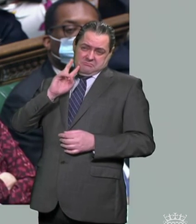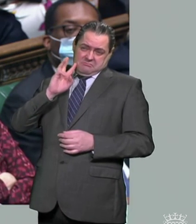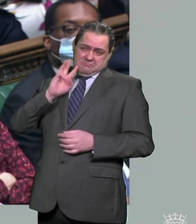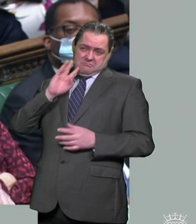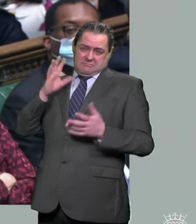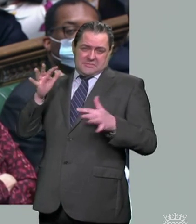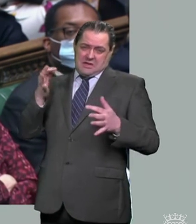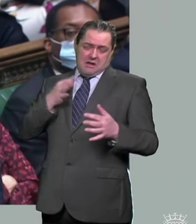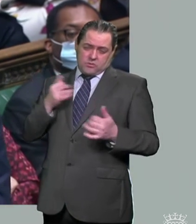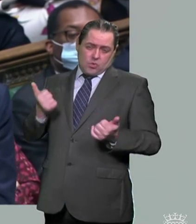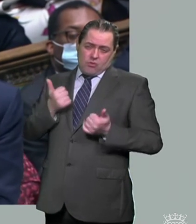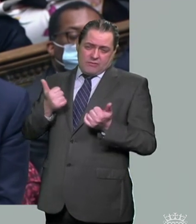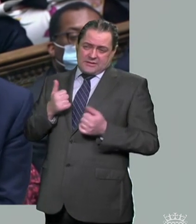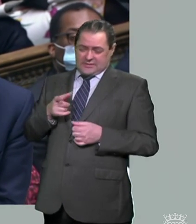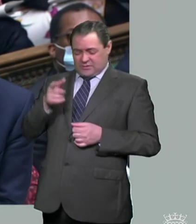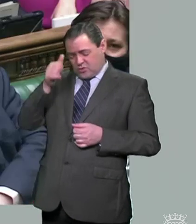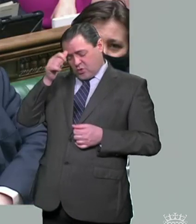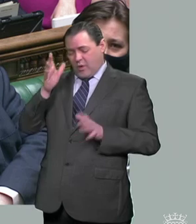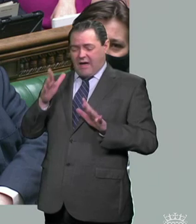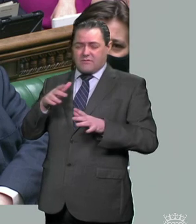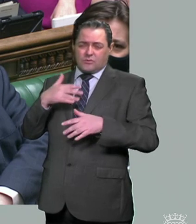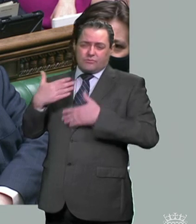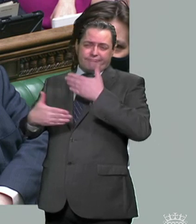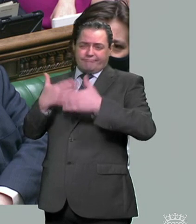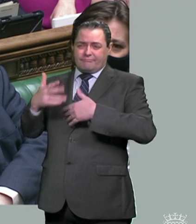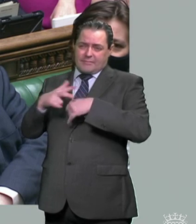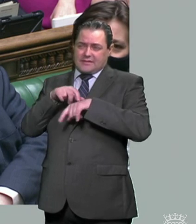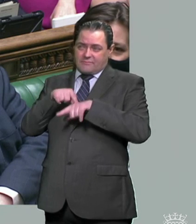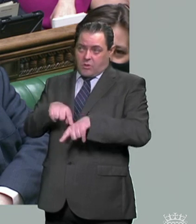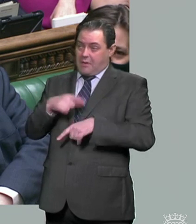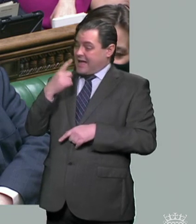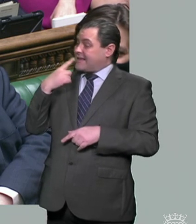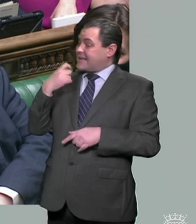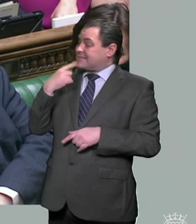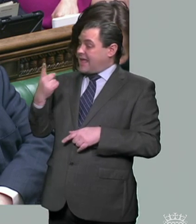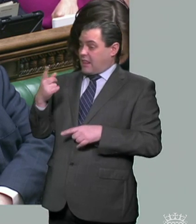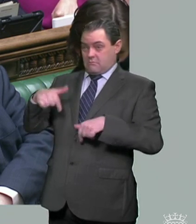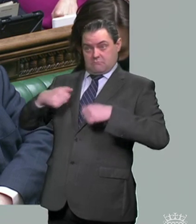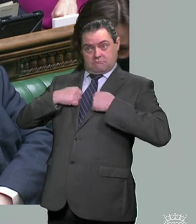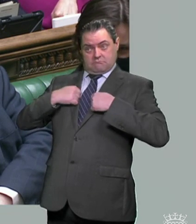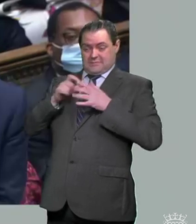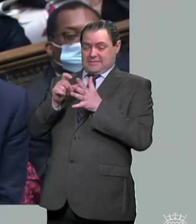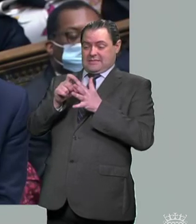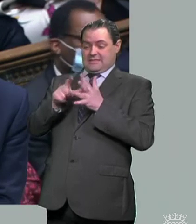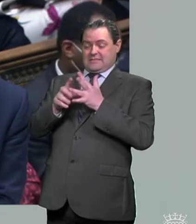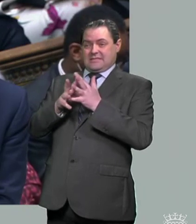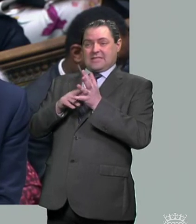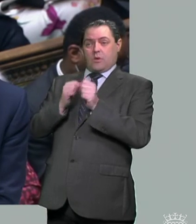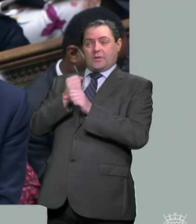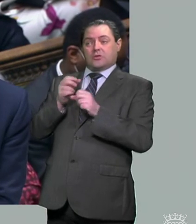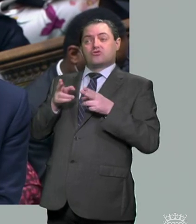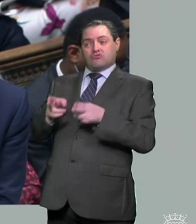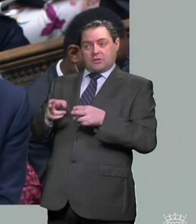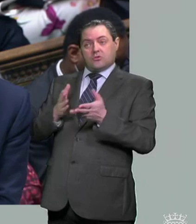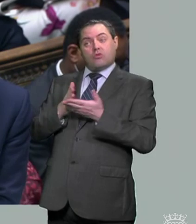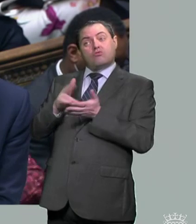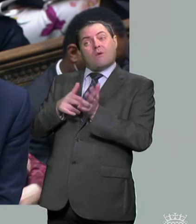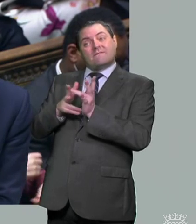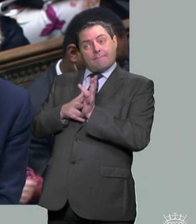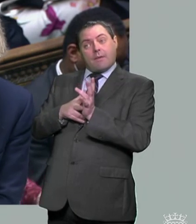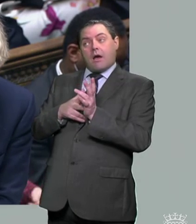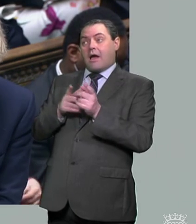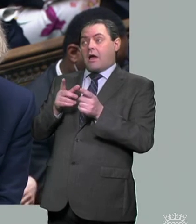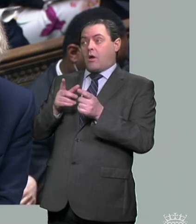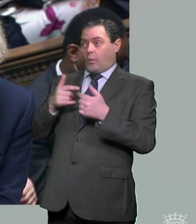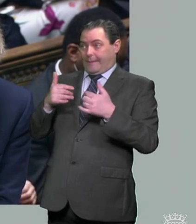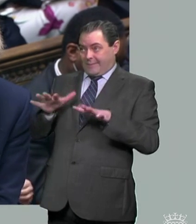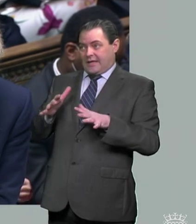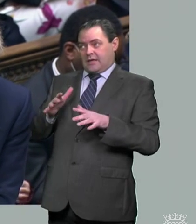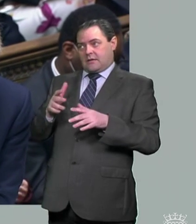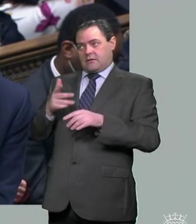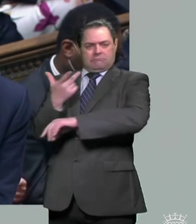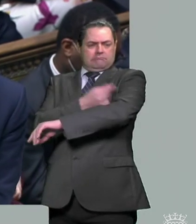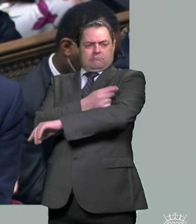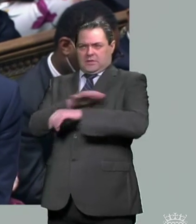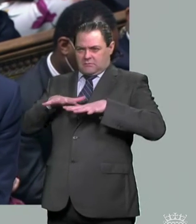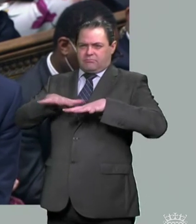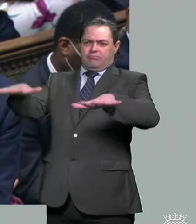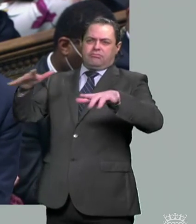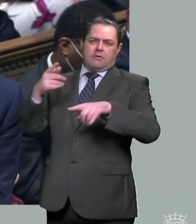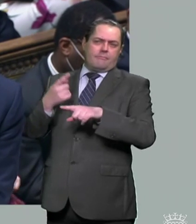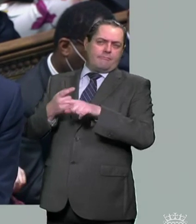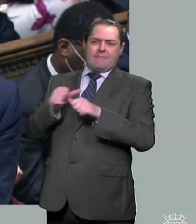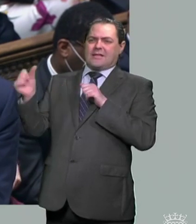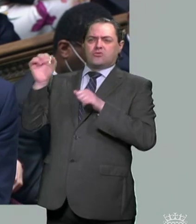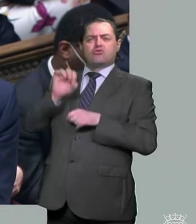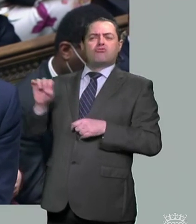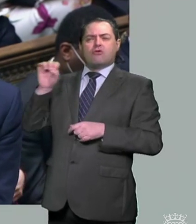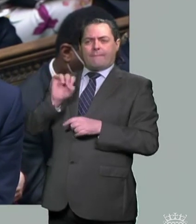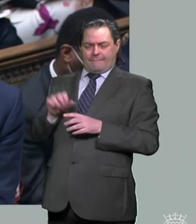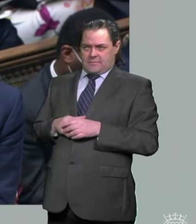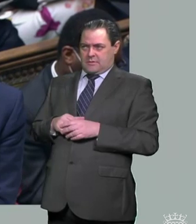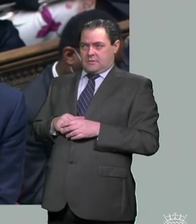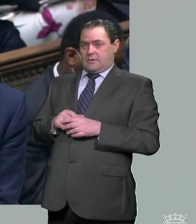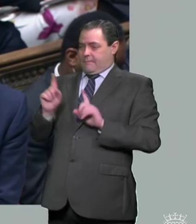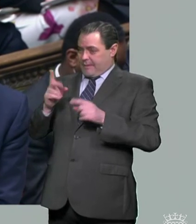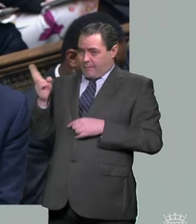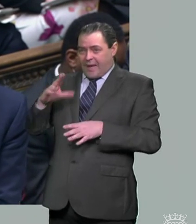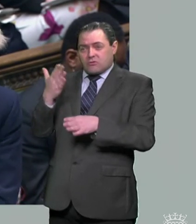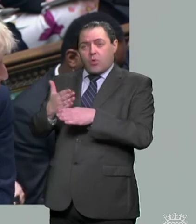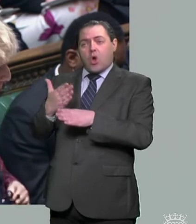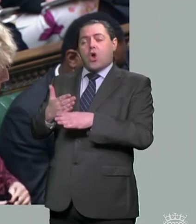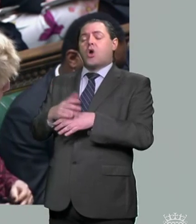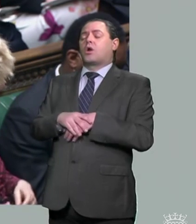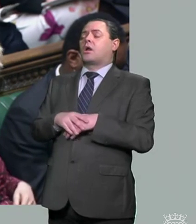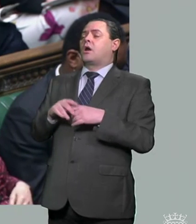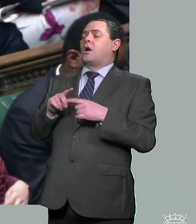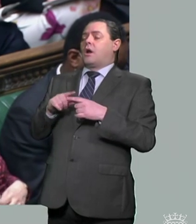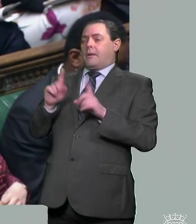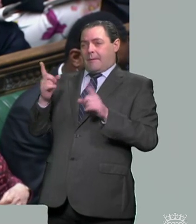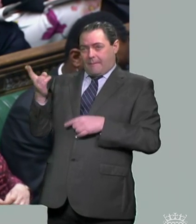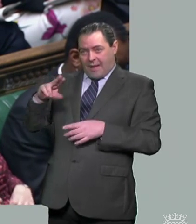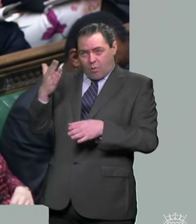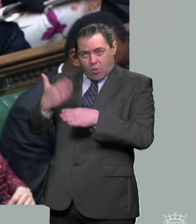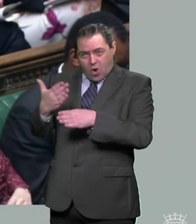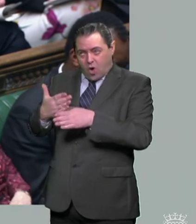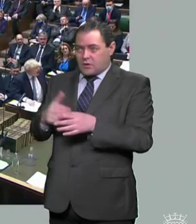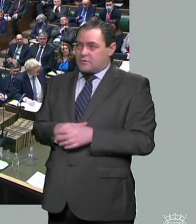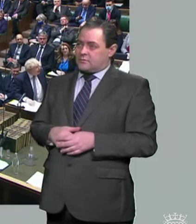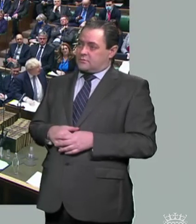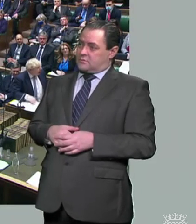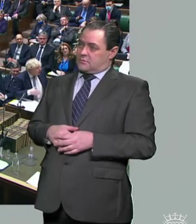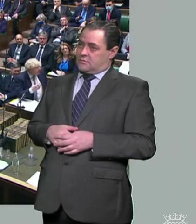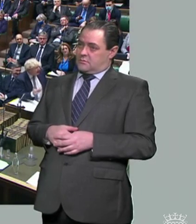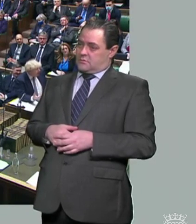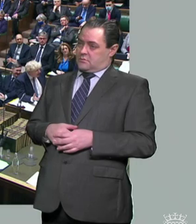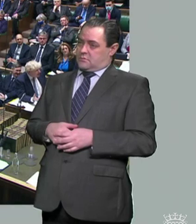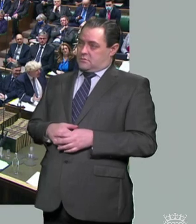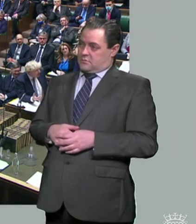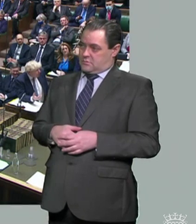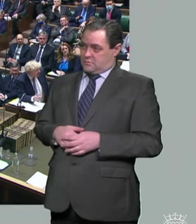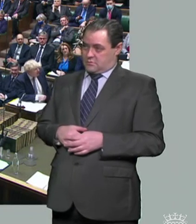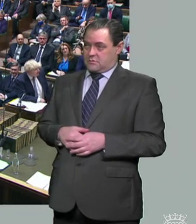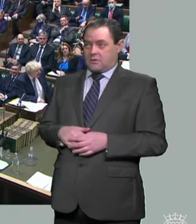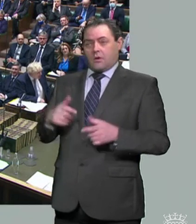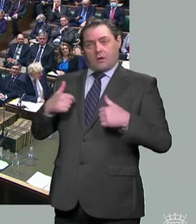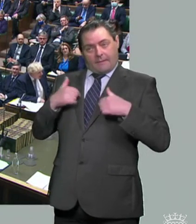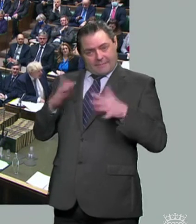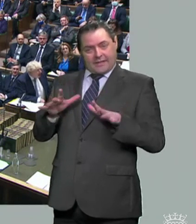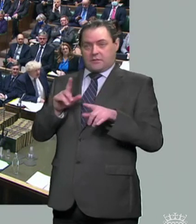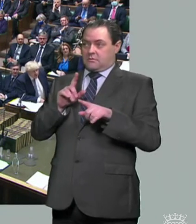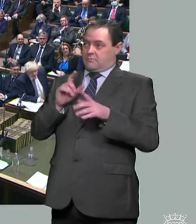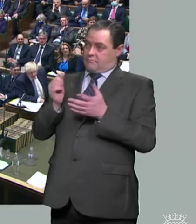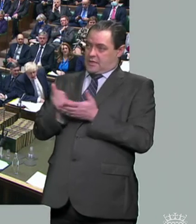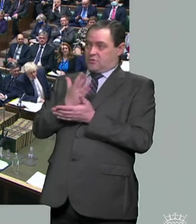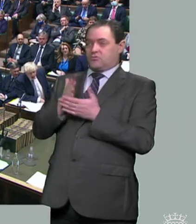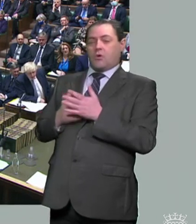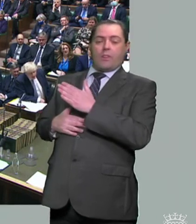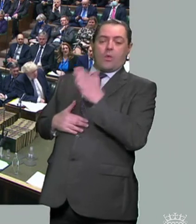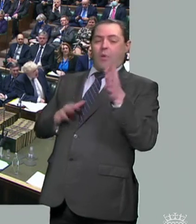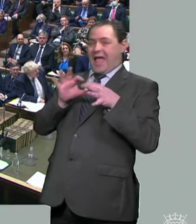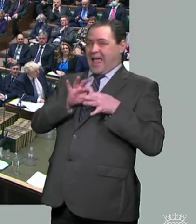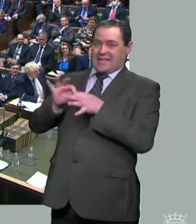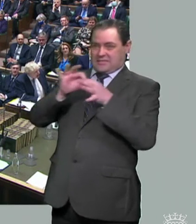He knows that the process must go on, but I can tell him what has been going on in Downing Street in November and throughout: we have been delivering the fastest vaccine and booster roll-out anywhere in Europe; we have been getting people back into work; and we have been helping to bring the west together to defy what